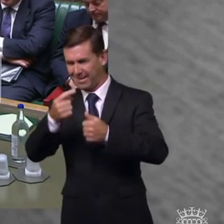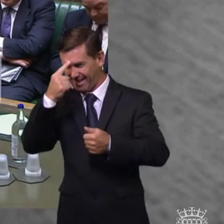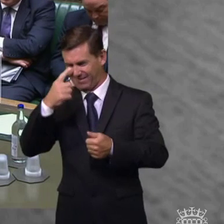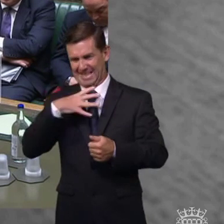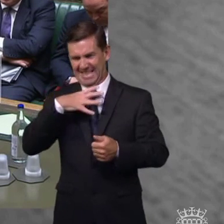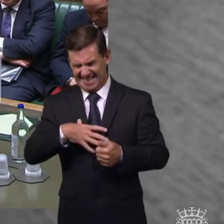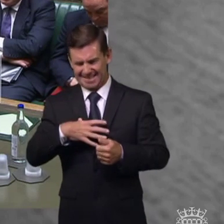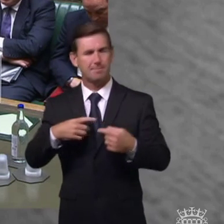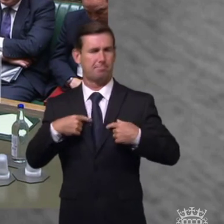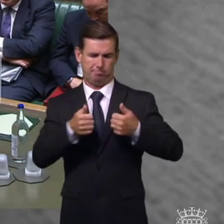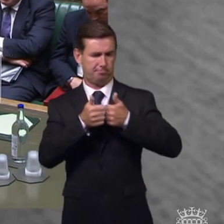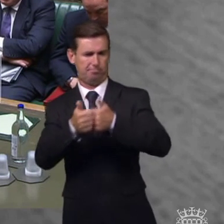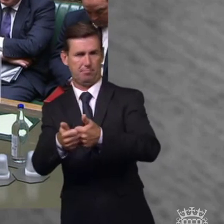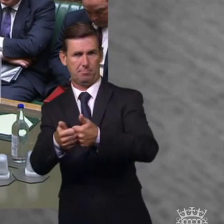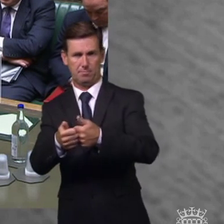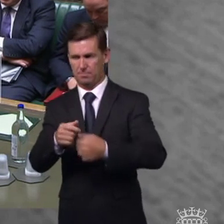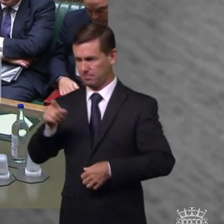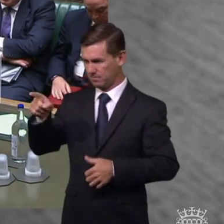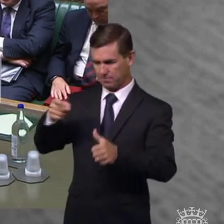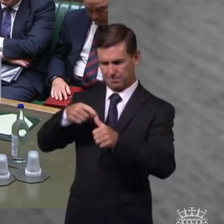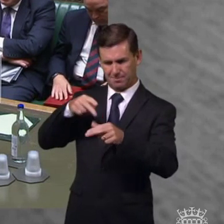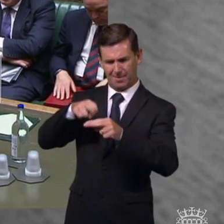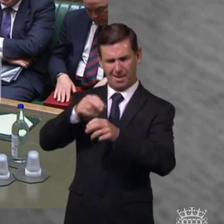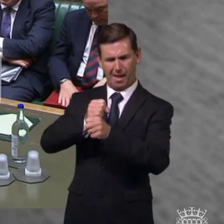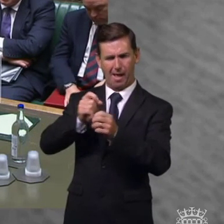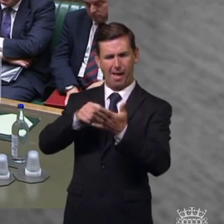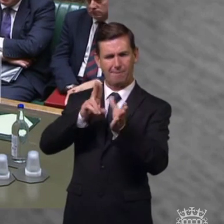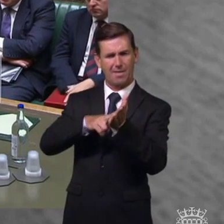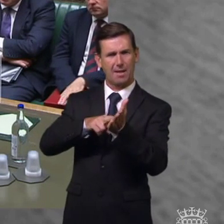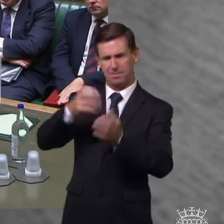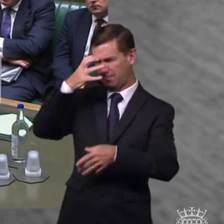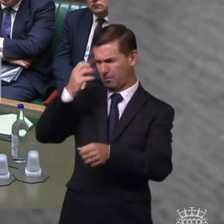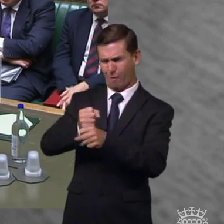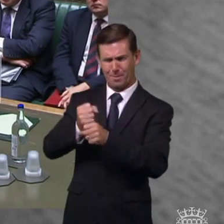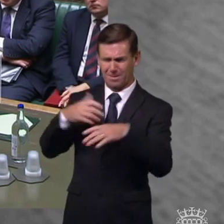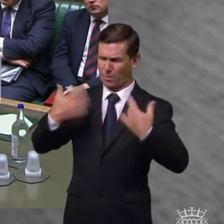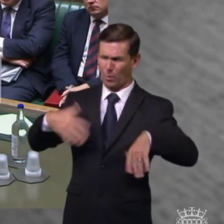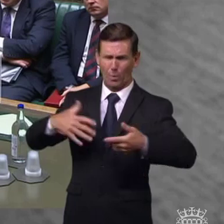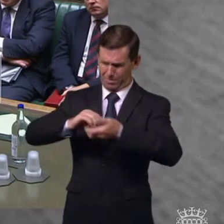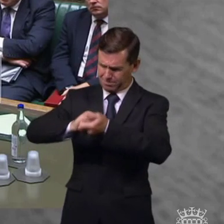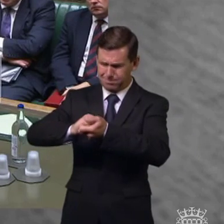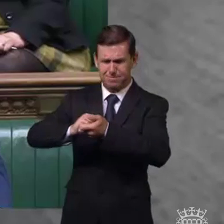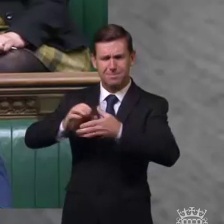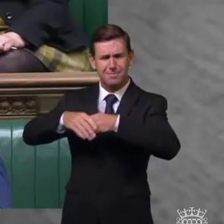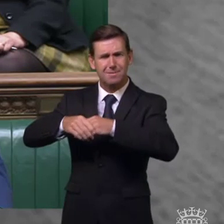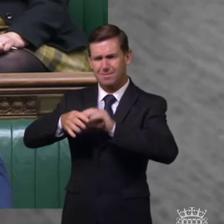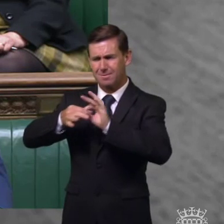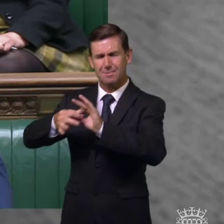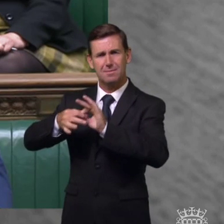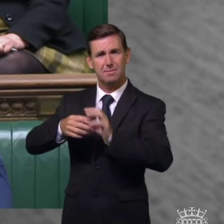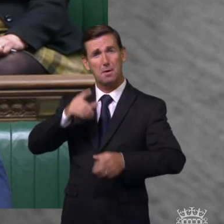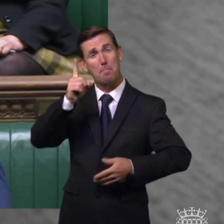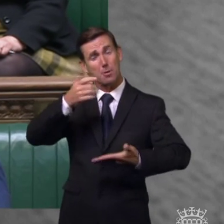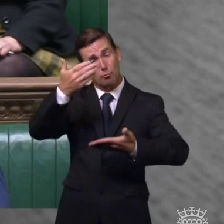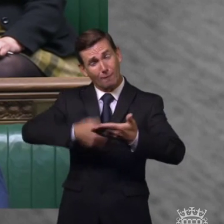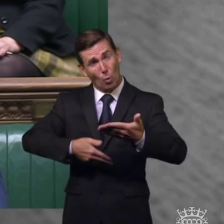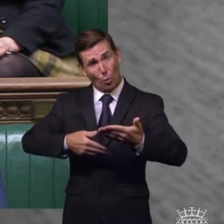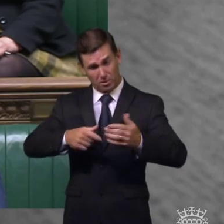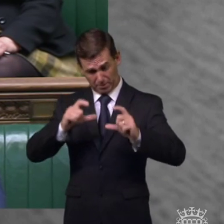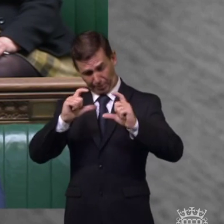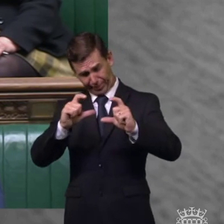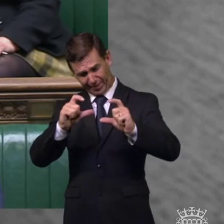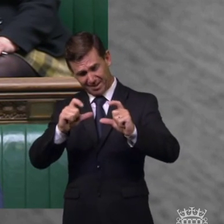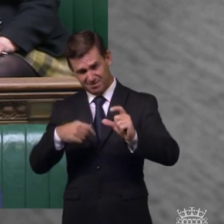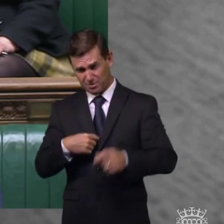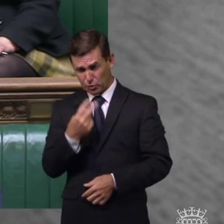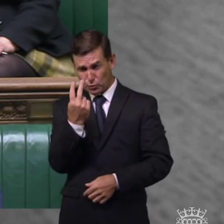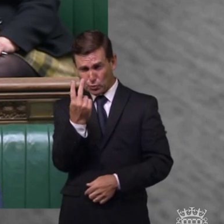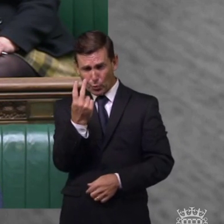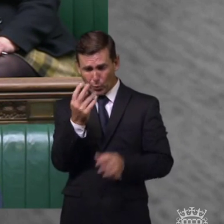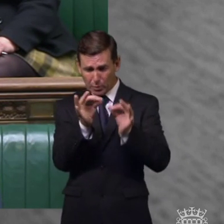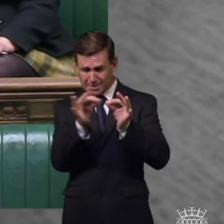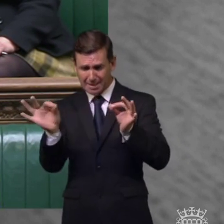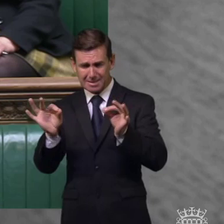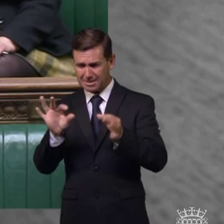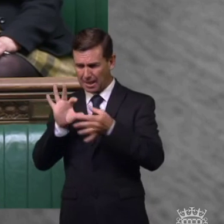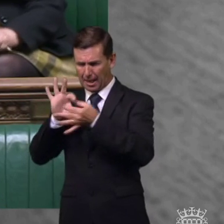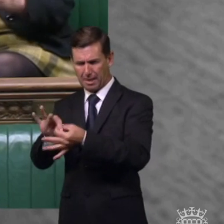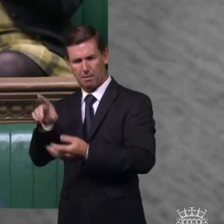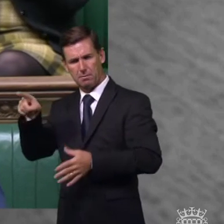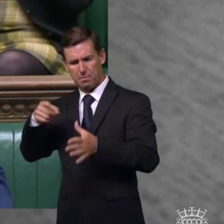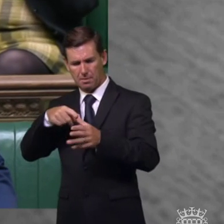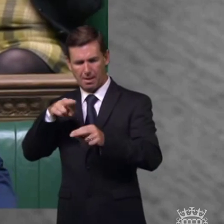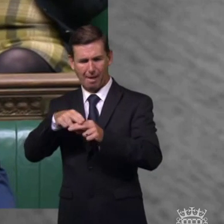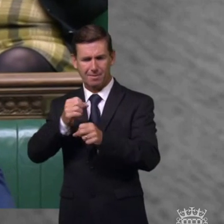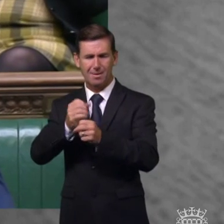The Afghan Government were an ally, yet the integrated review made just two passing references to Afghanistan.